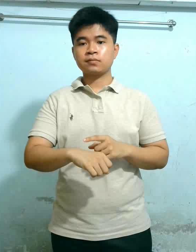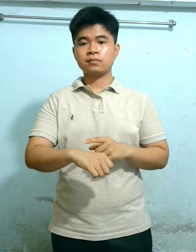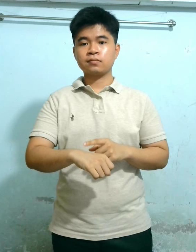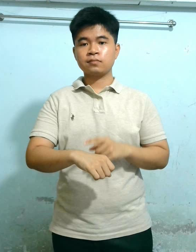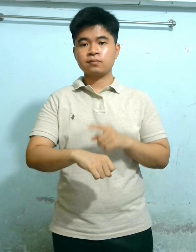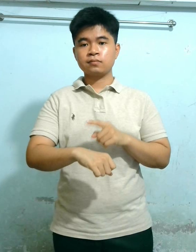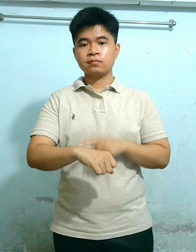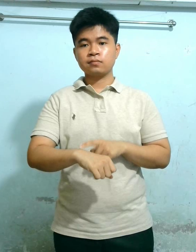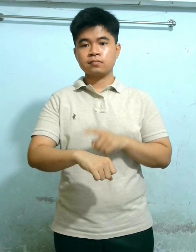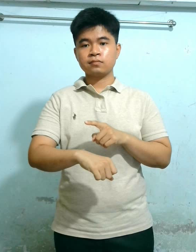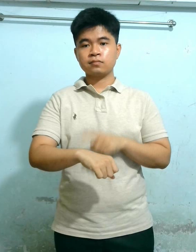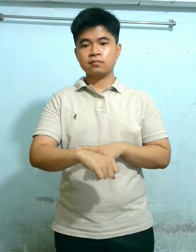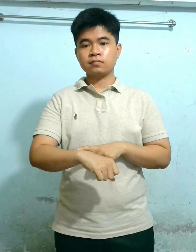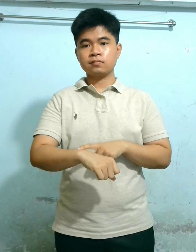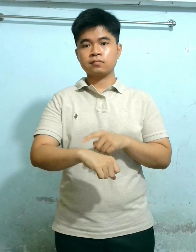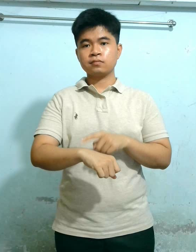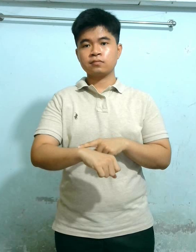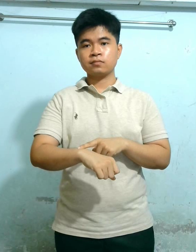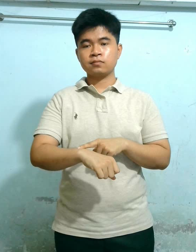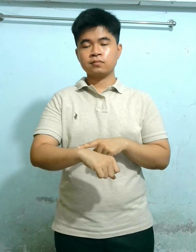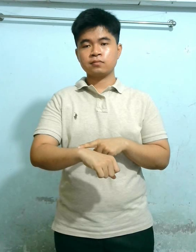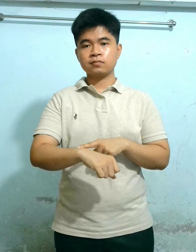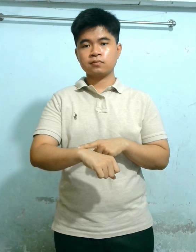gio